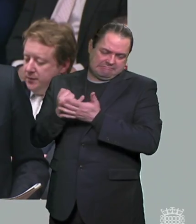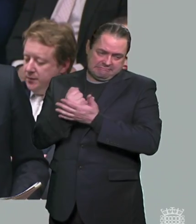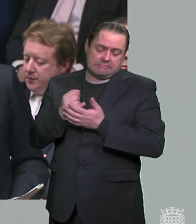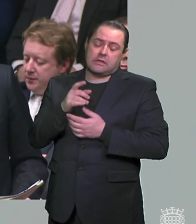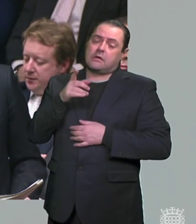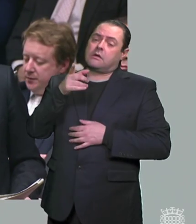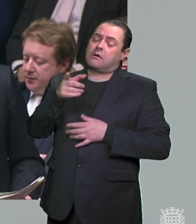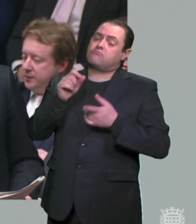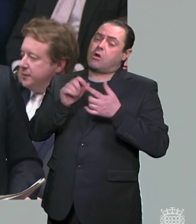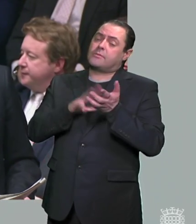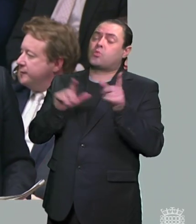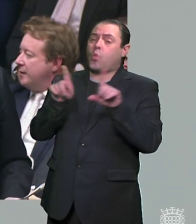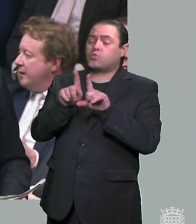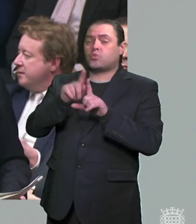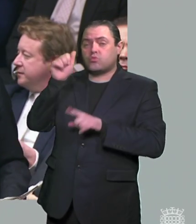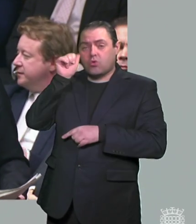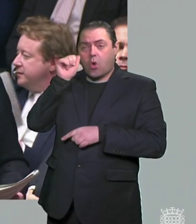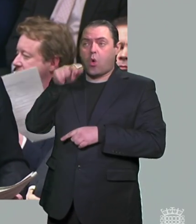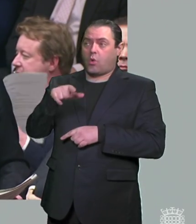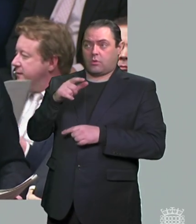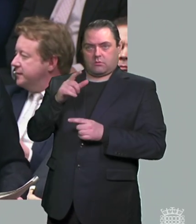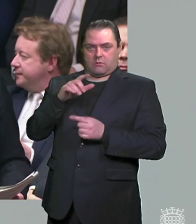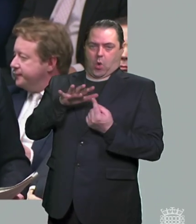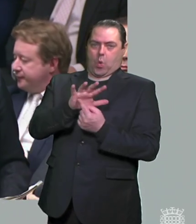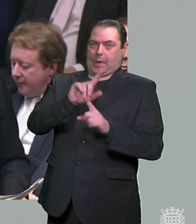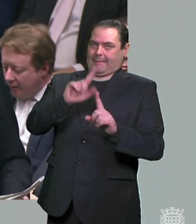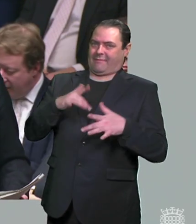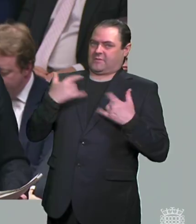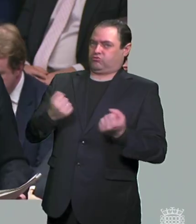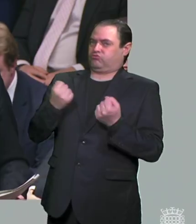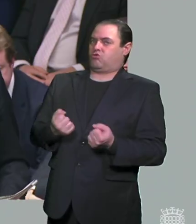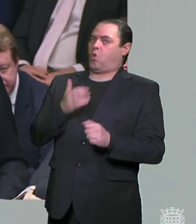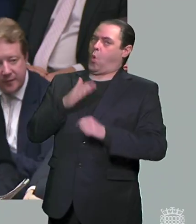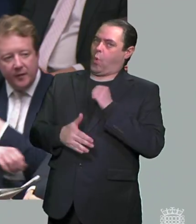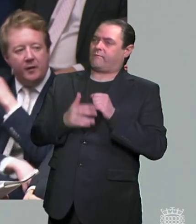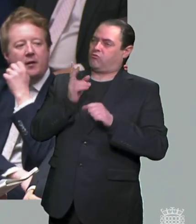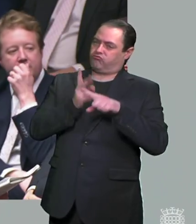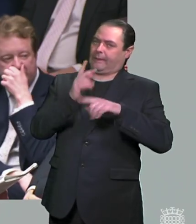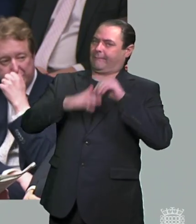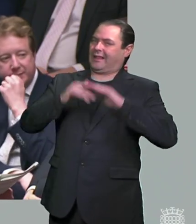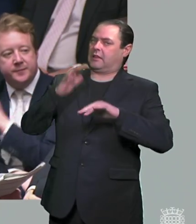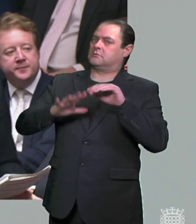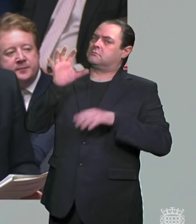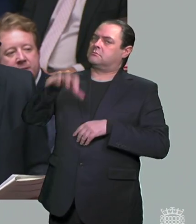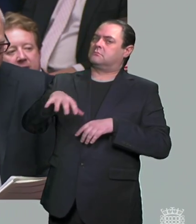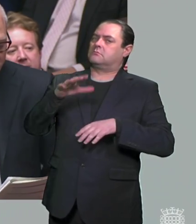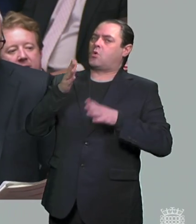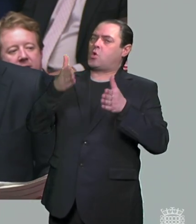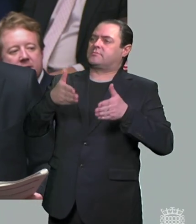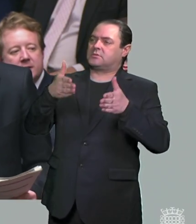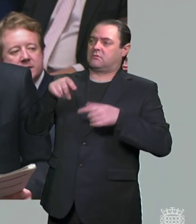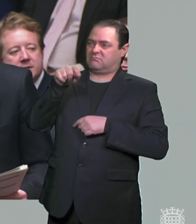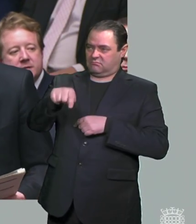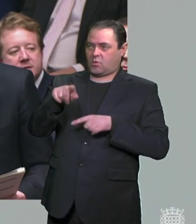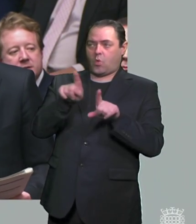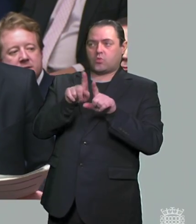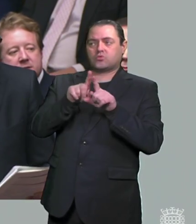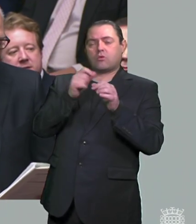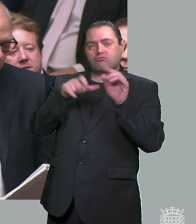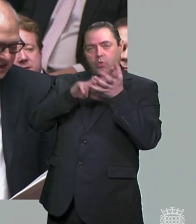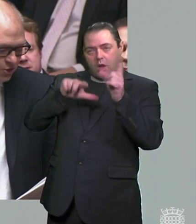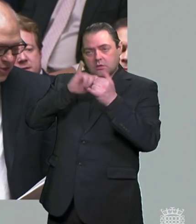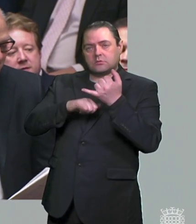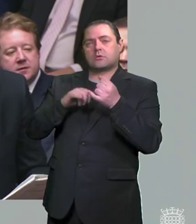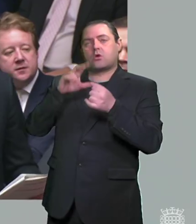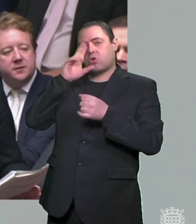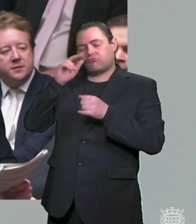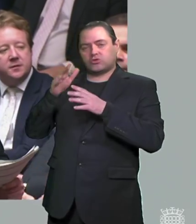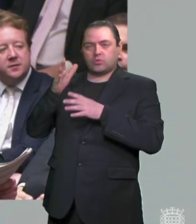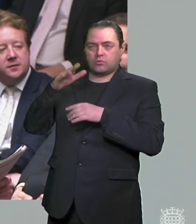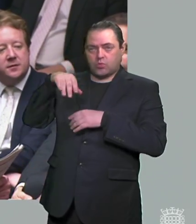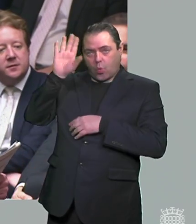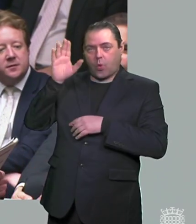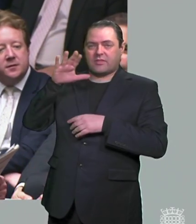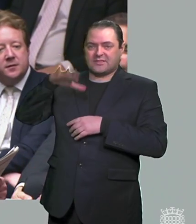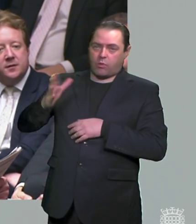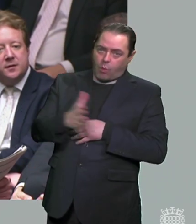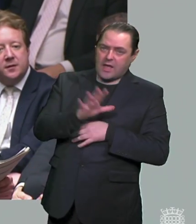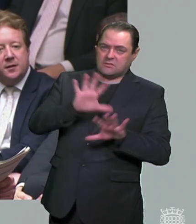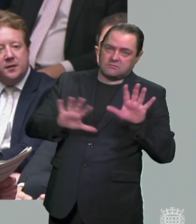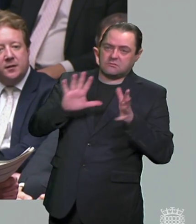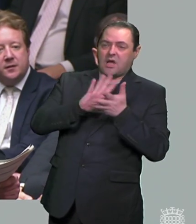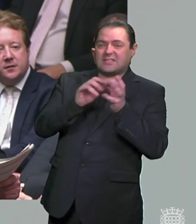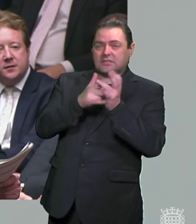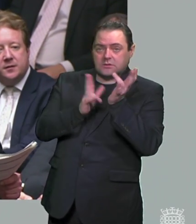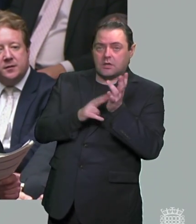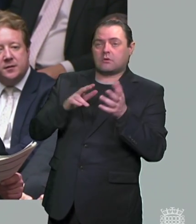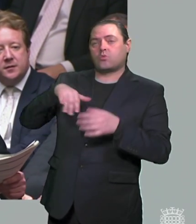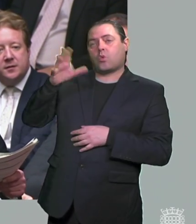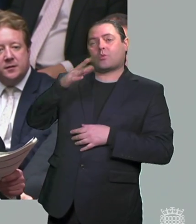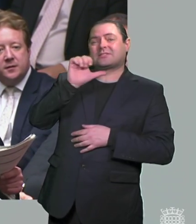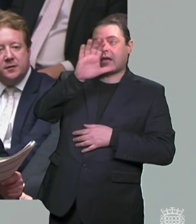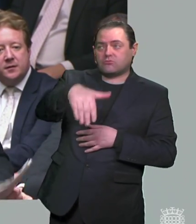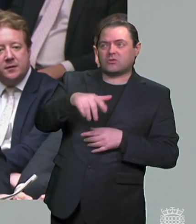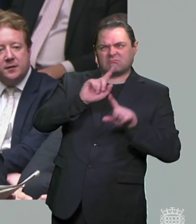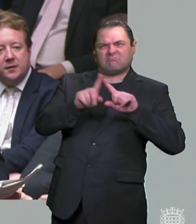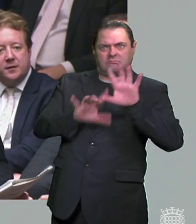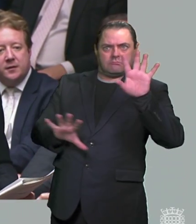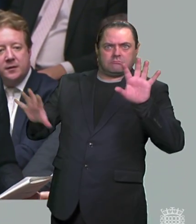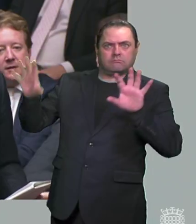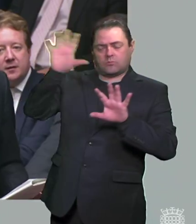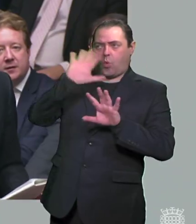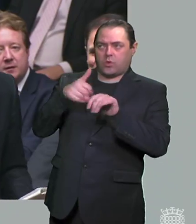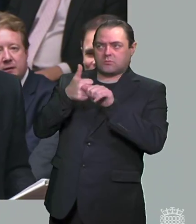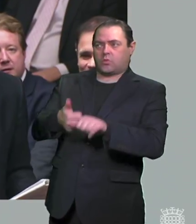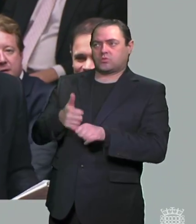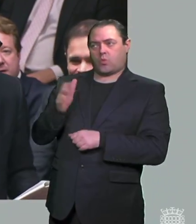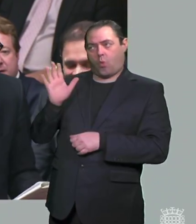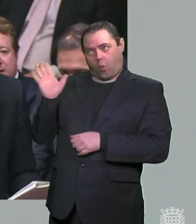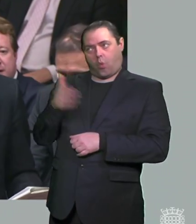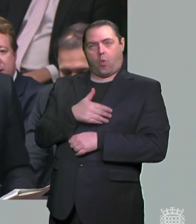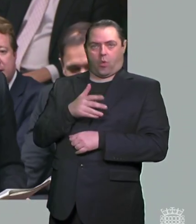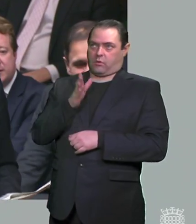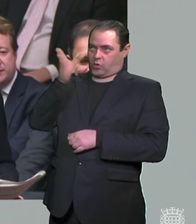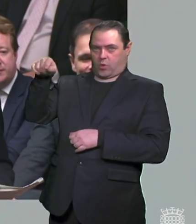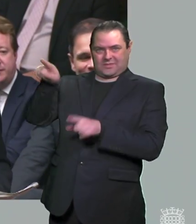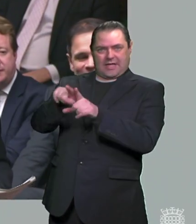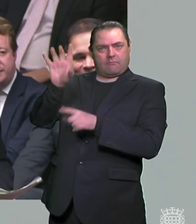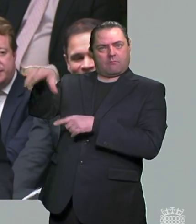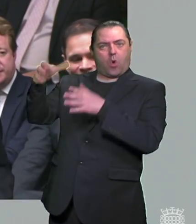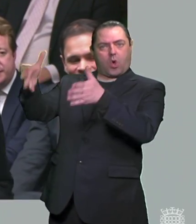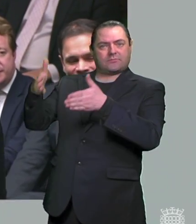Is the Prime Minister also aware of the strength of feeling locally in support of the rebuild, not just in North West Norfolk, but in Broadland, North Norfolk, Norwich North, Mid Norfolk, South West Norfolk, Huntingdon, North West Cambridgeshire and South Holland and the Deepings, whose populations are all served by that hospital?